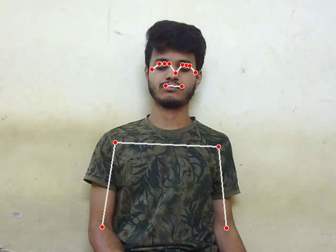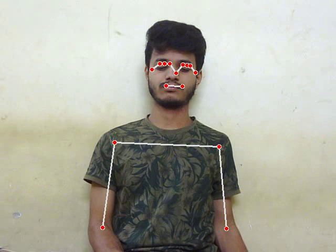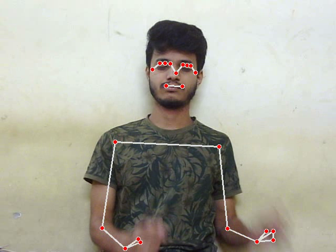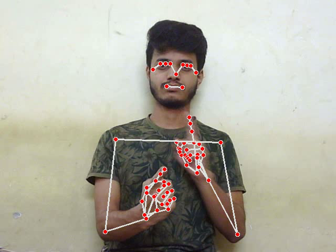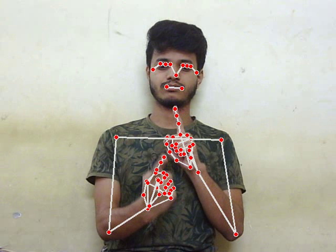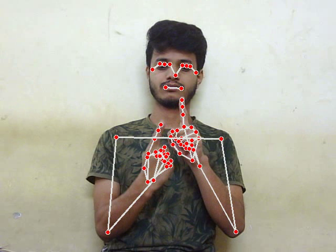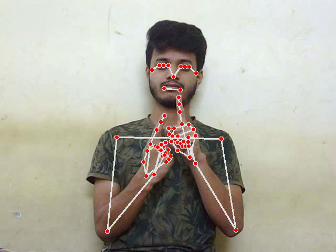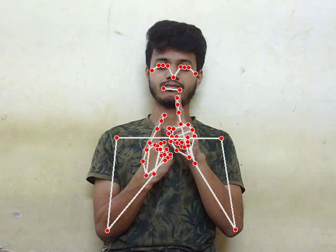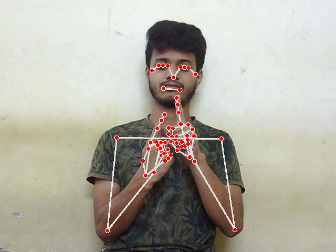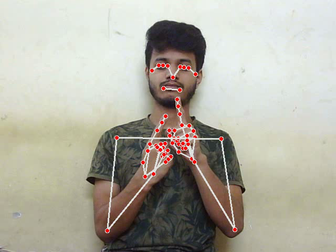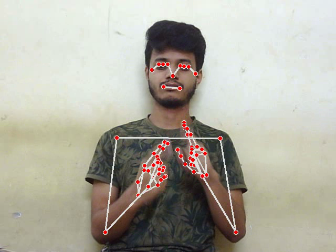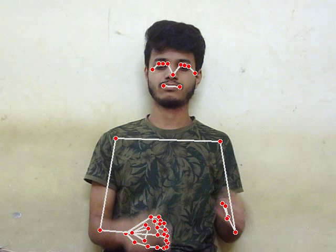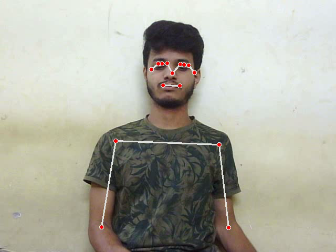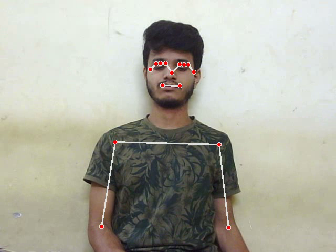meet